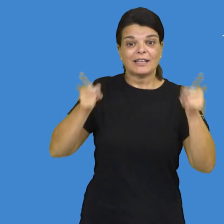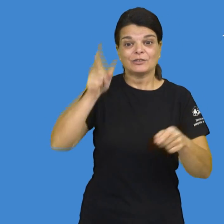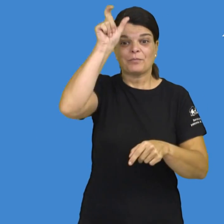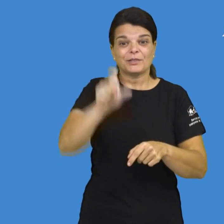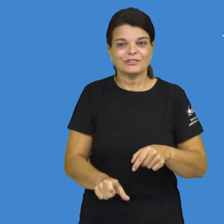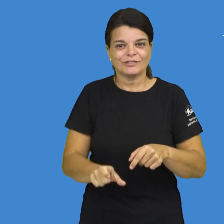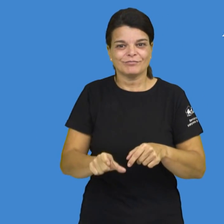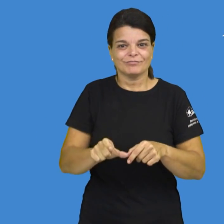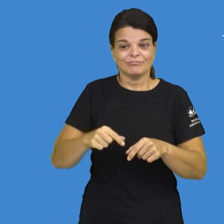persona